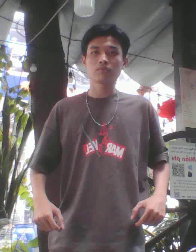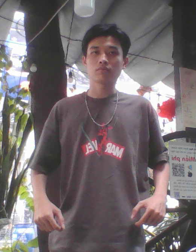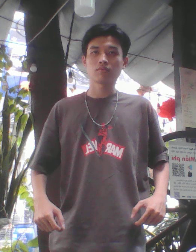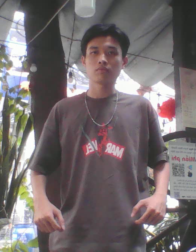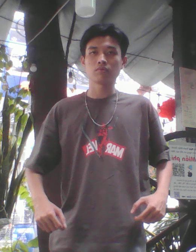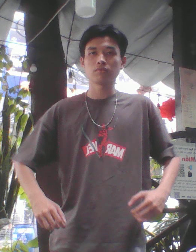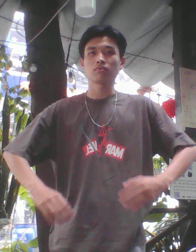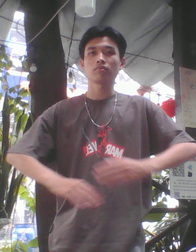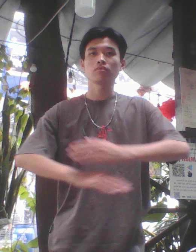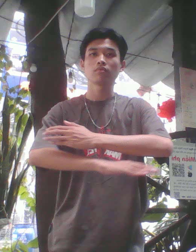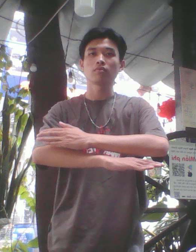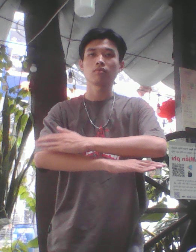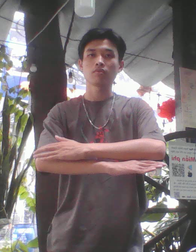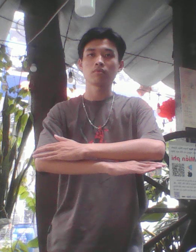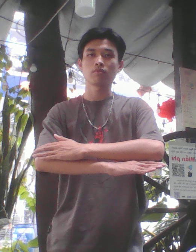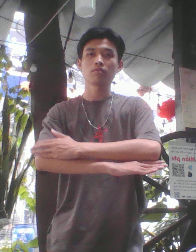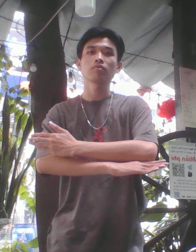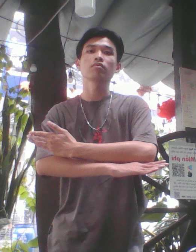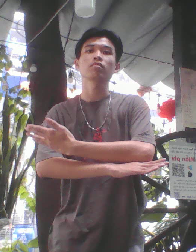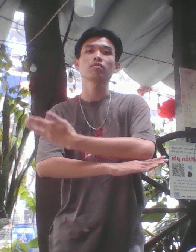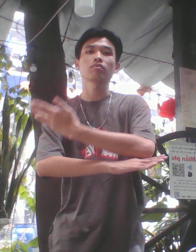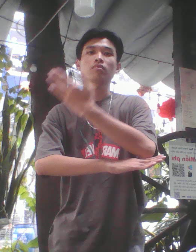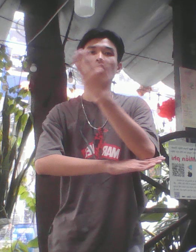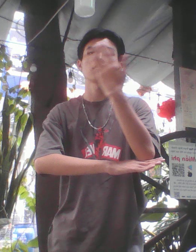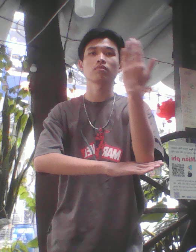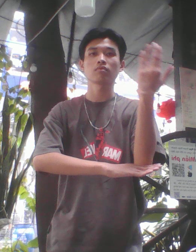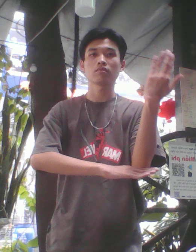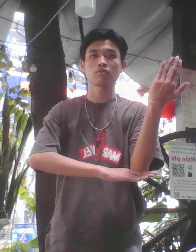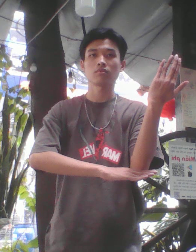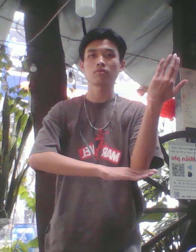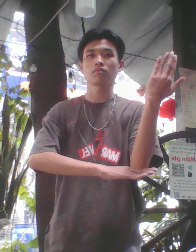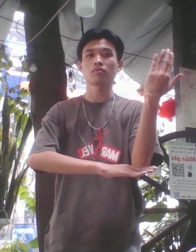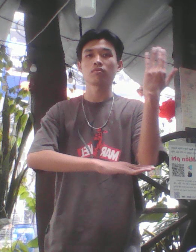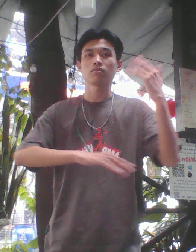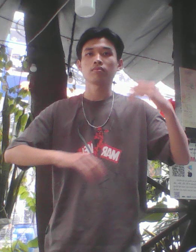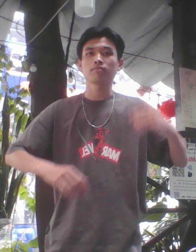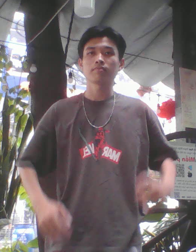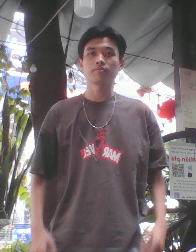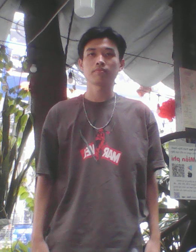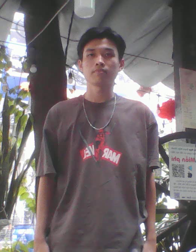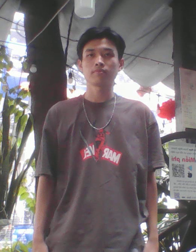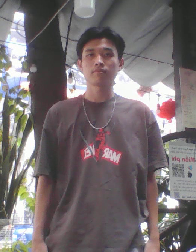buổi sáng